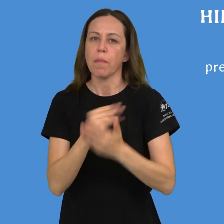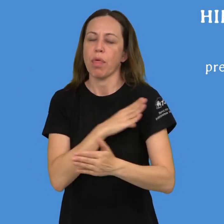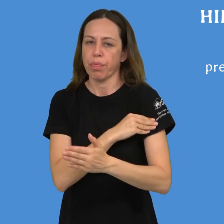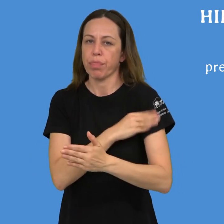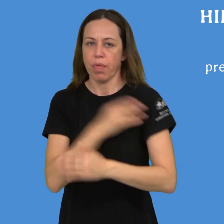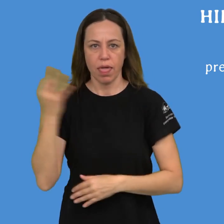tensión